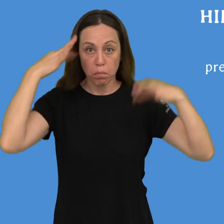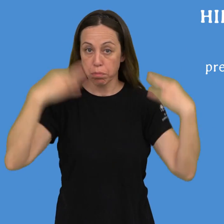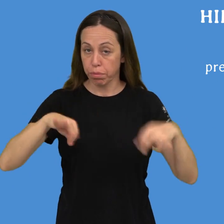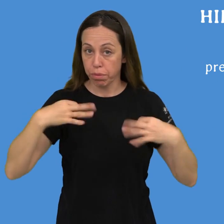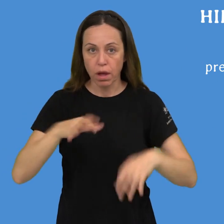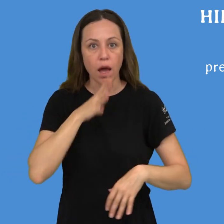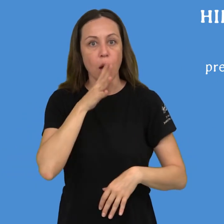normal